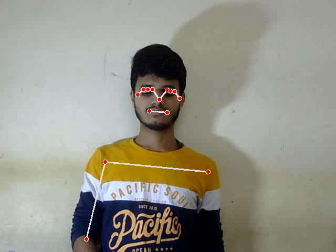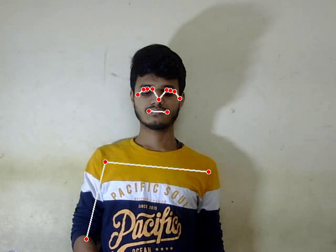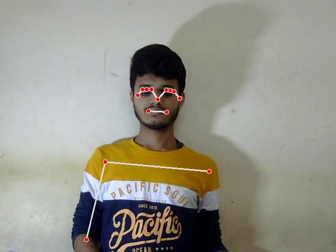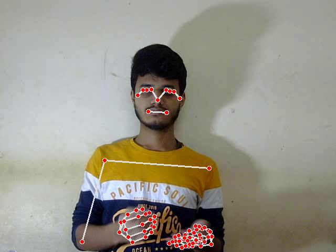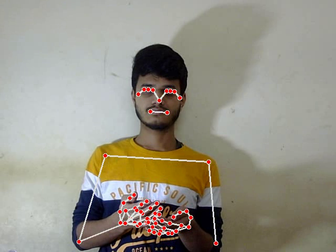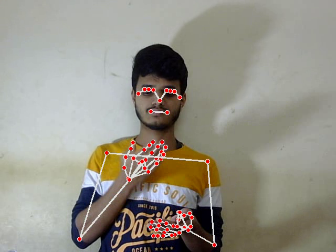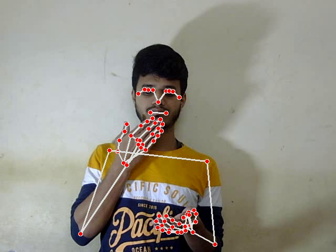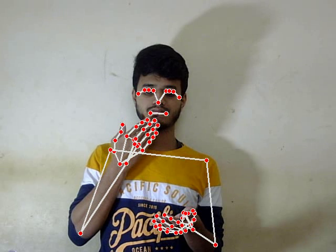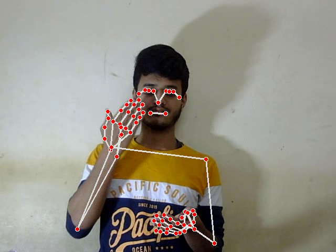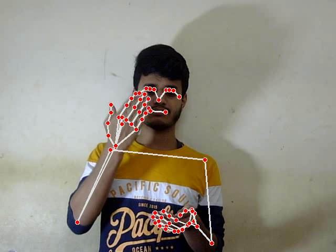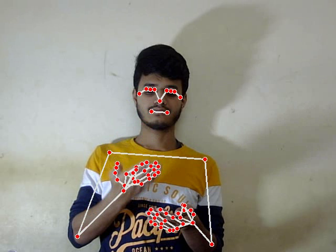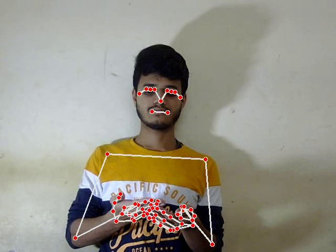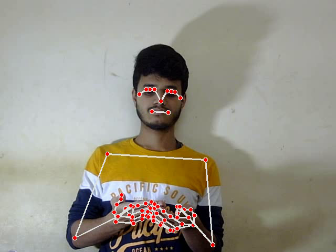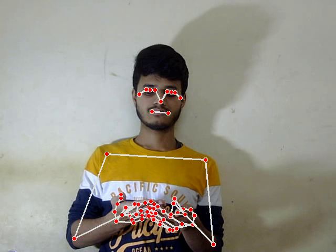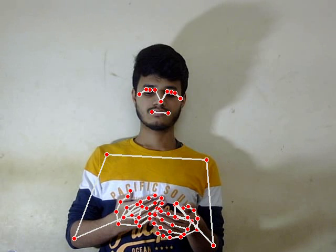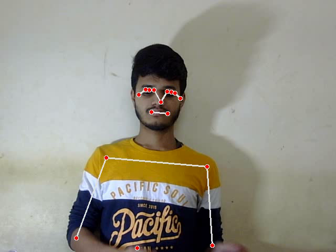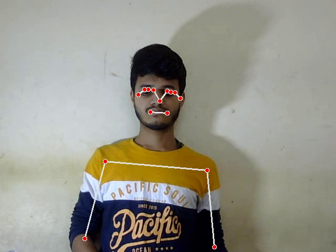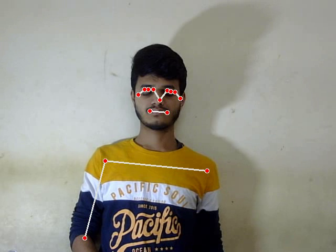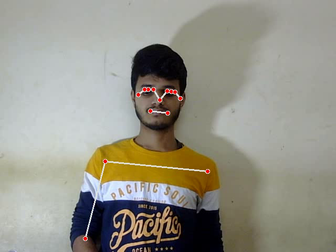good